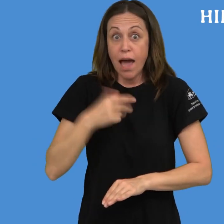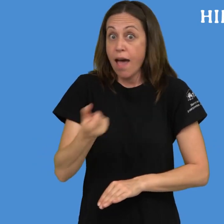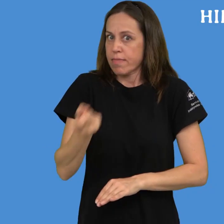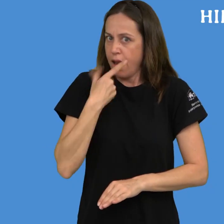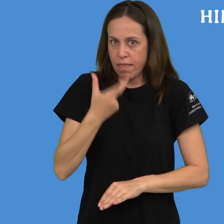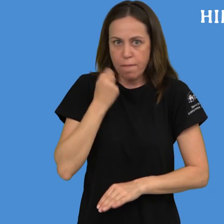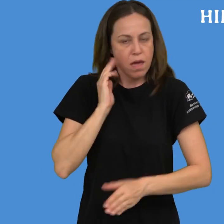droga